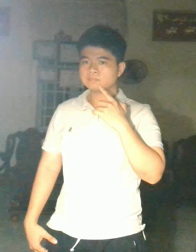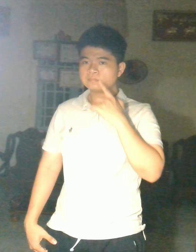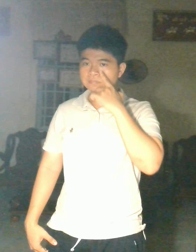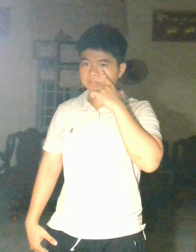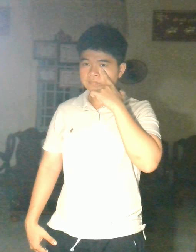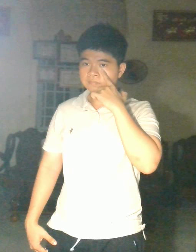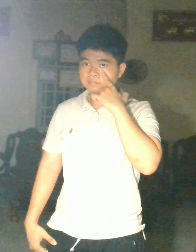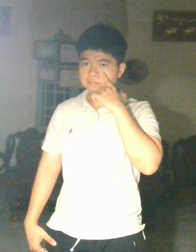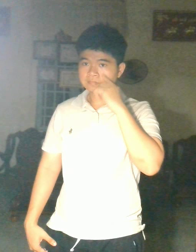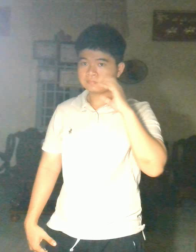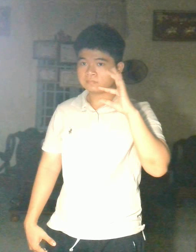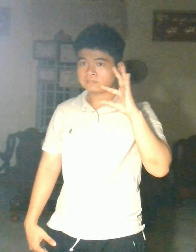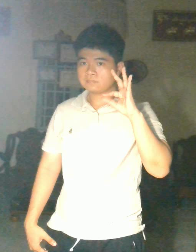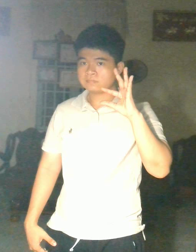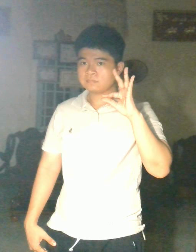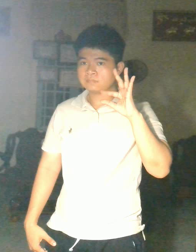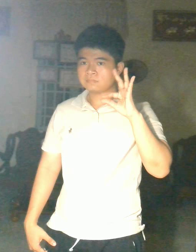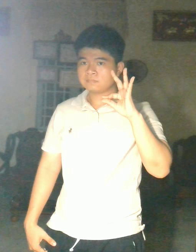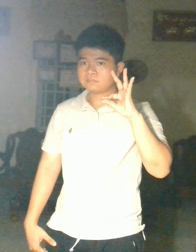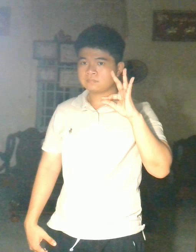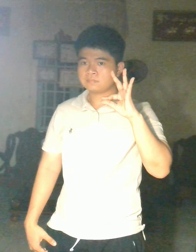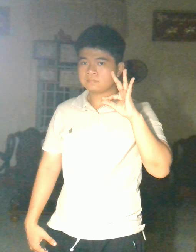lam quen